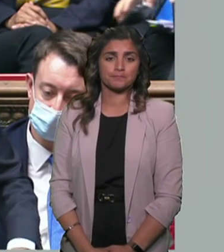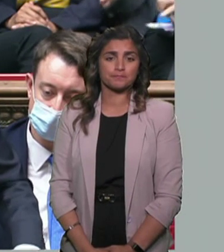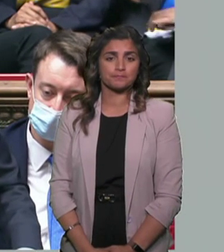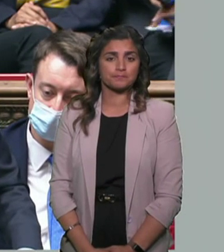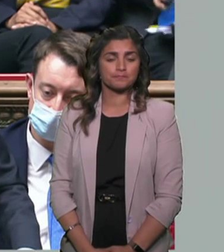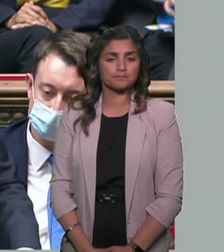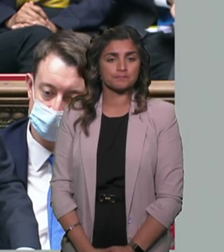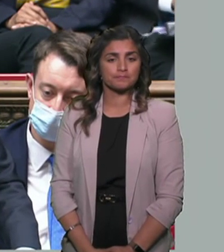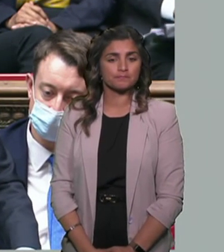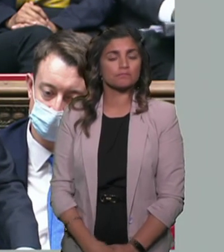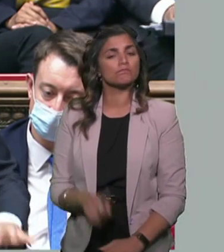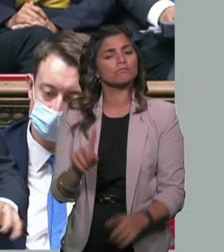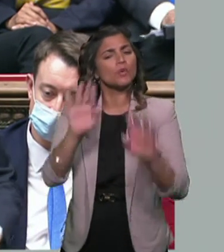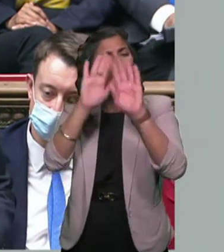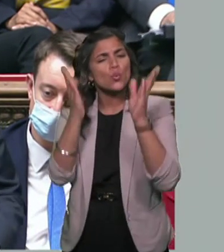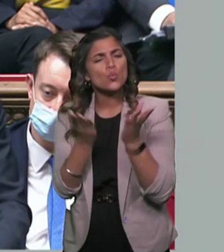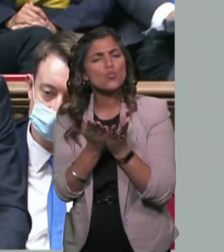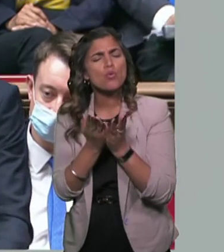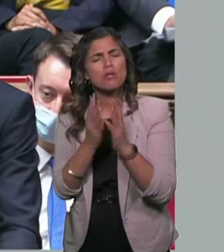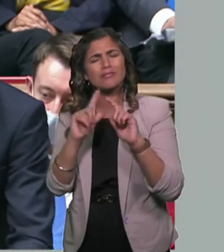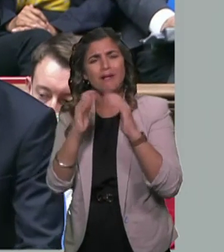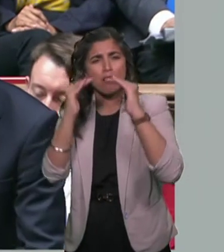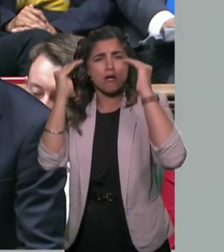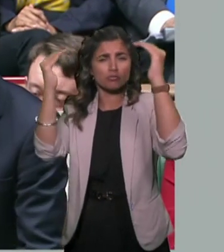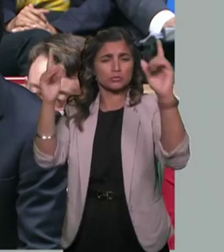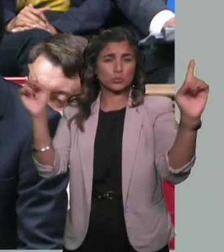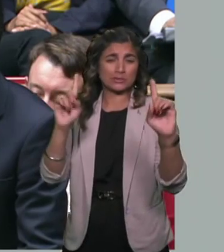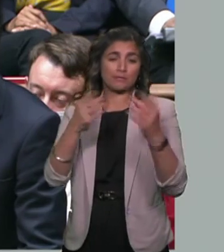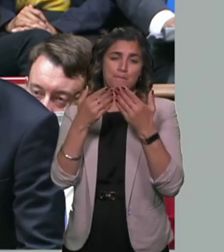World class public services are the people’s priority.